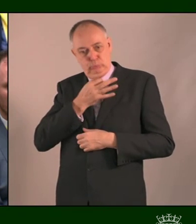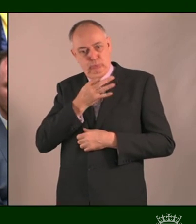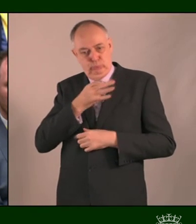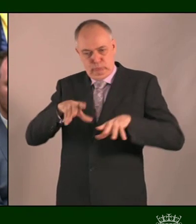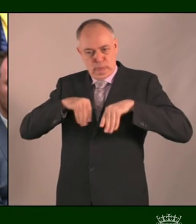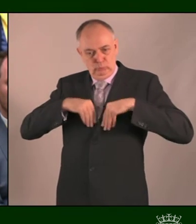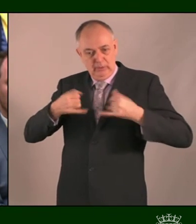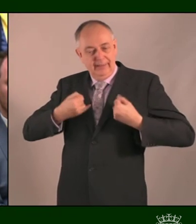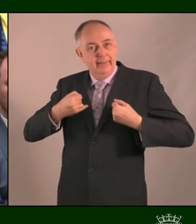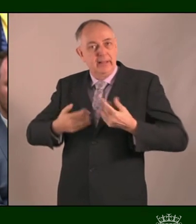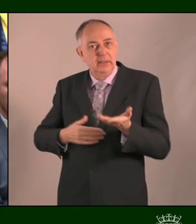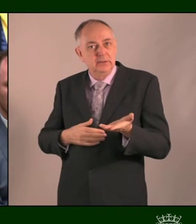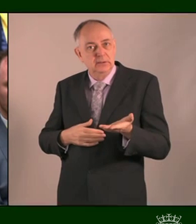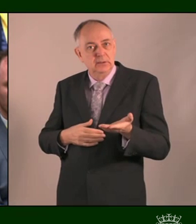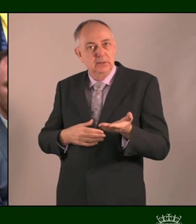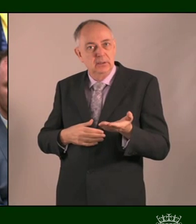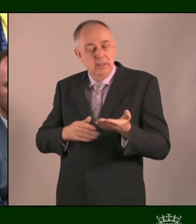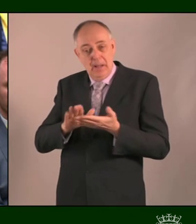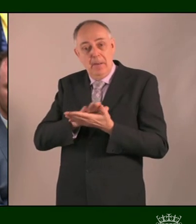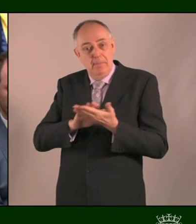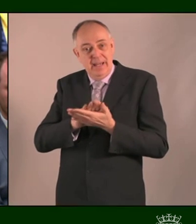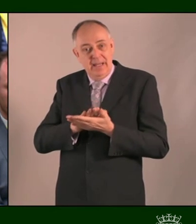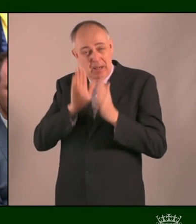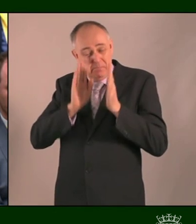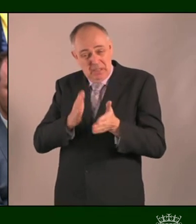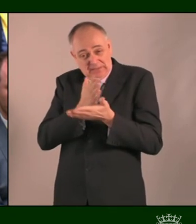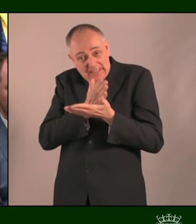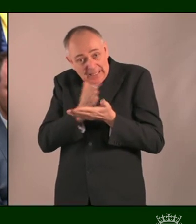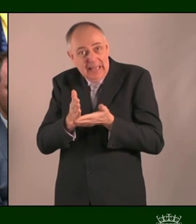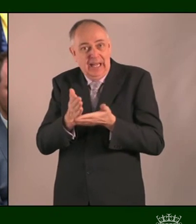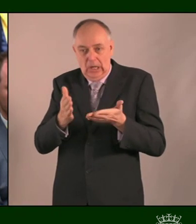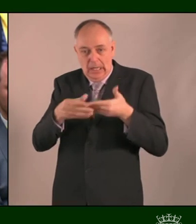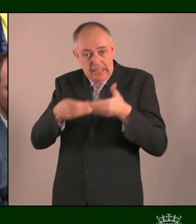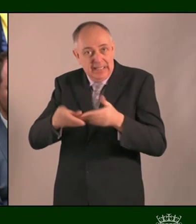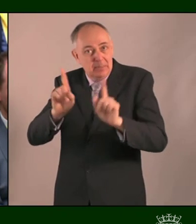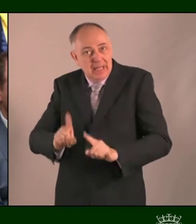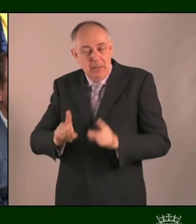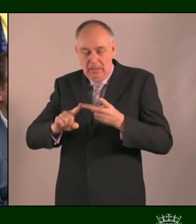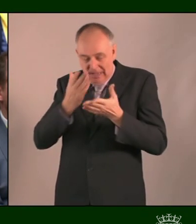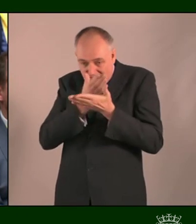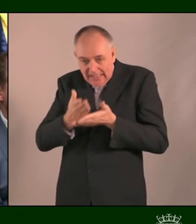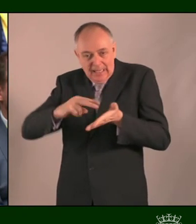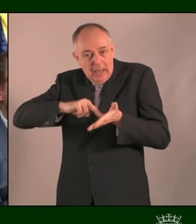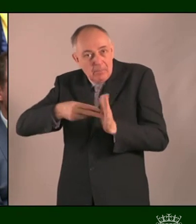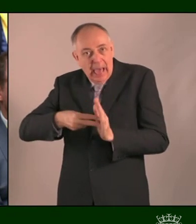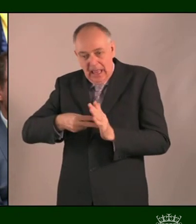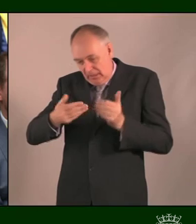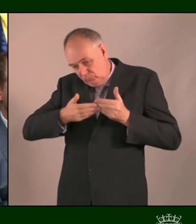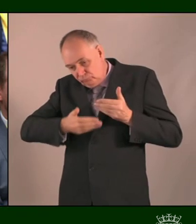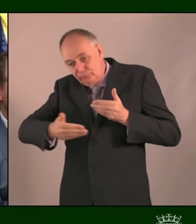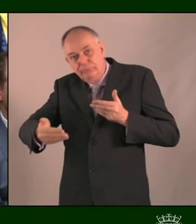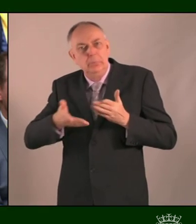We must all provide clear, calm and practical leadership in the days, weeks and months ahead.